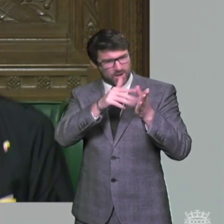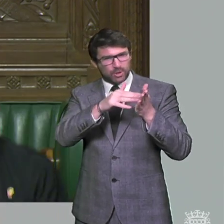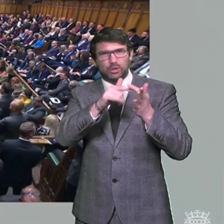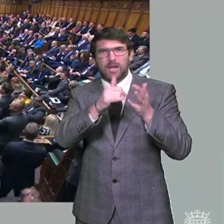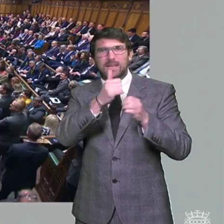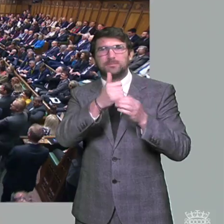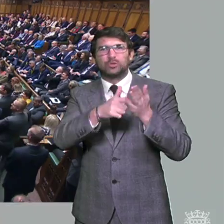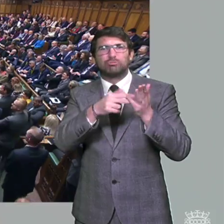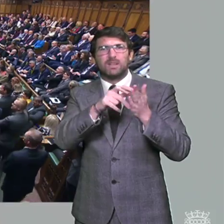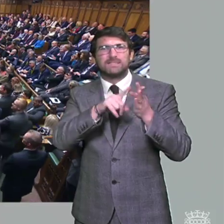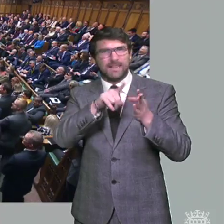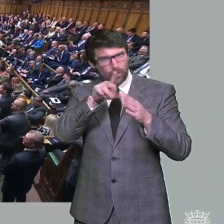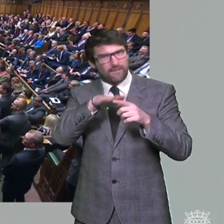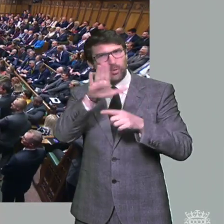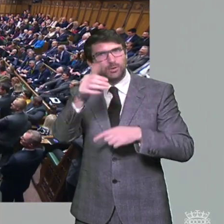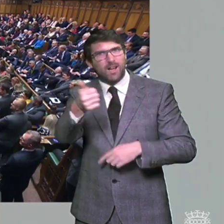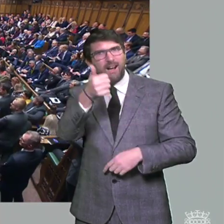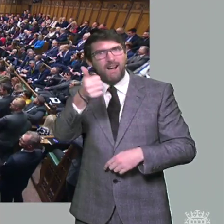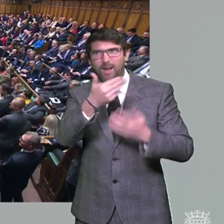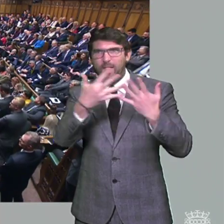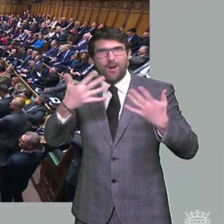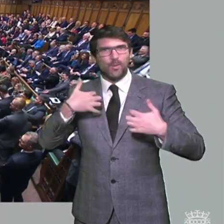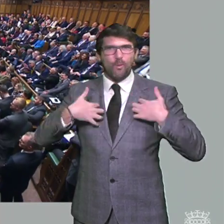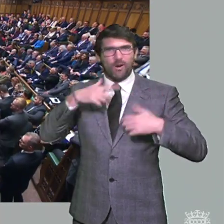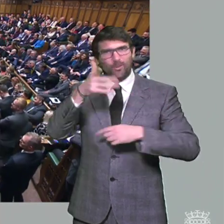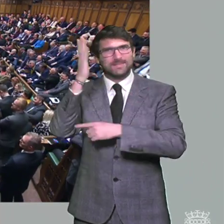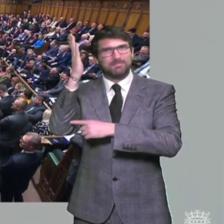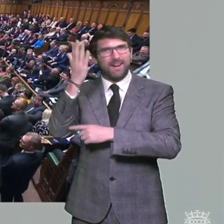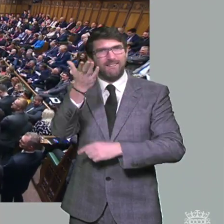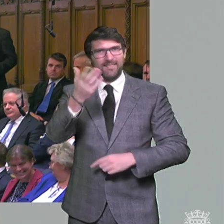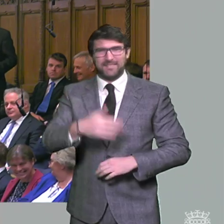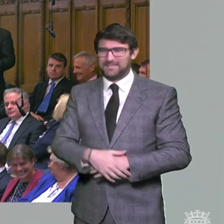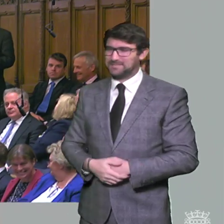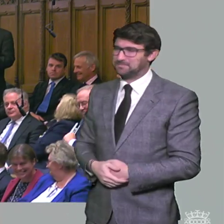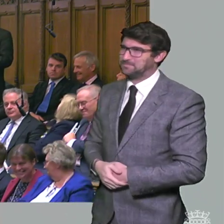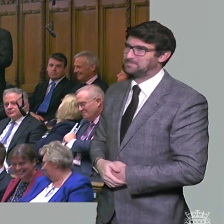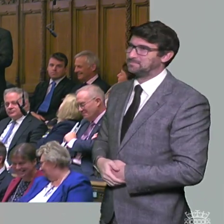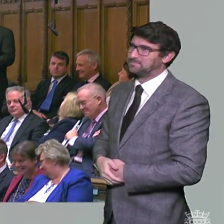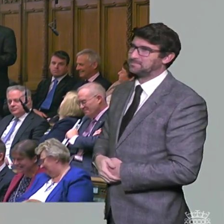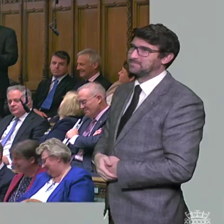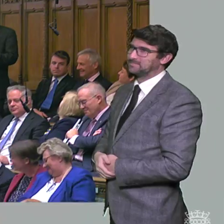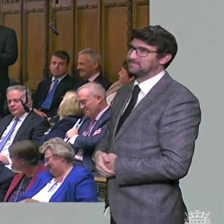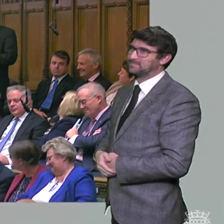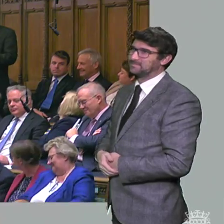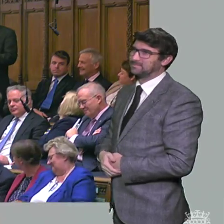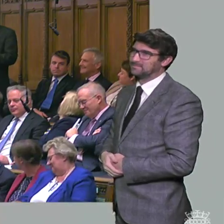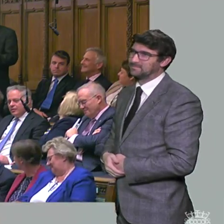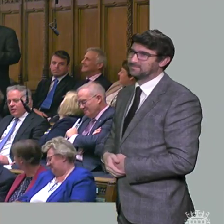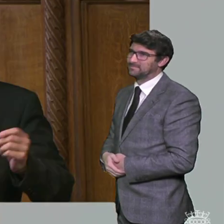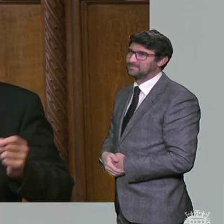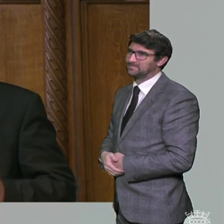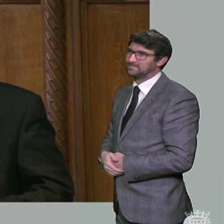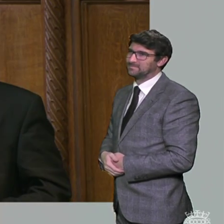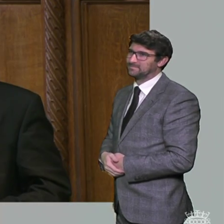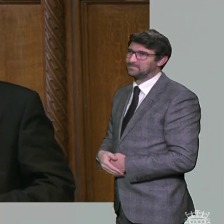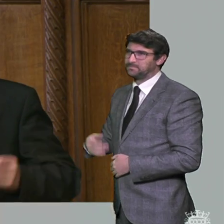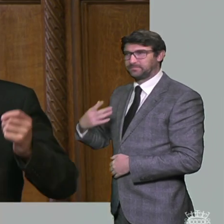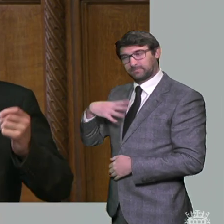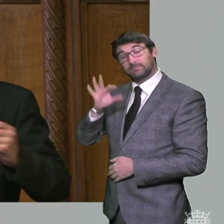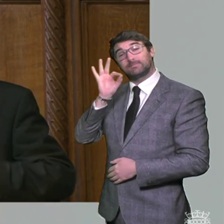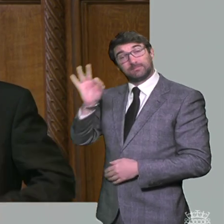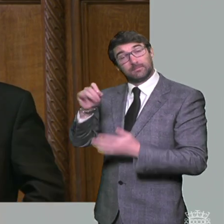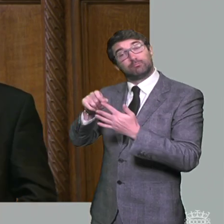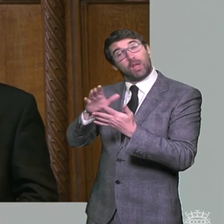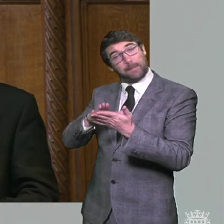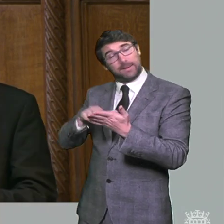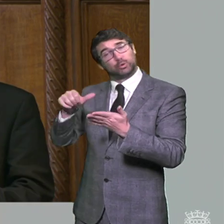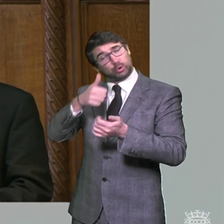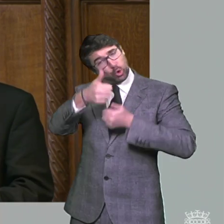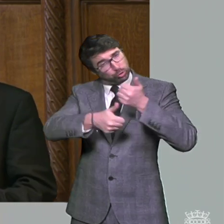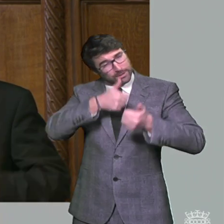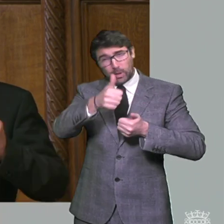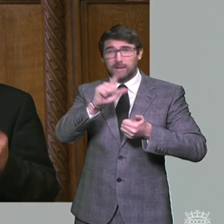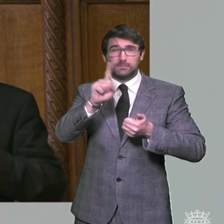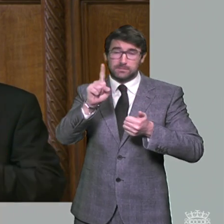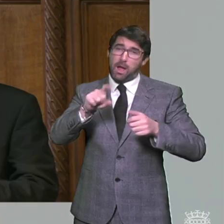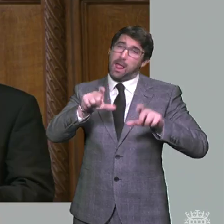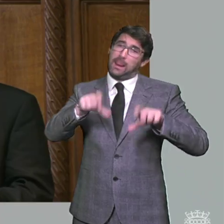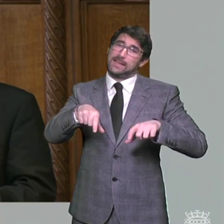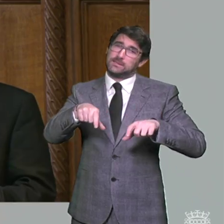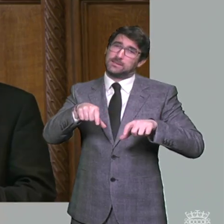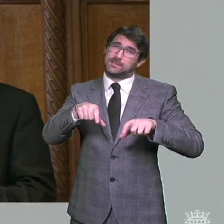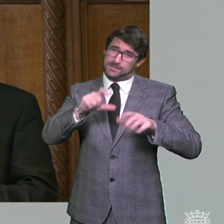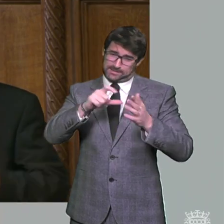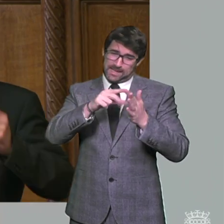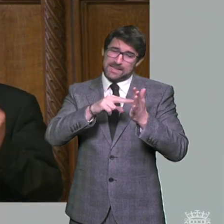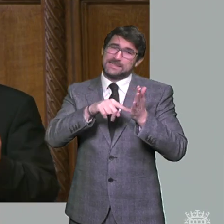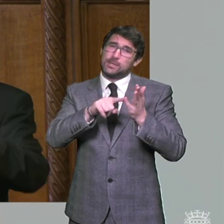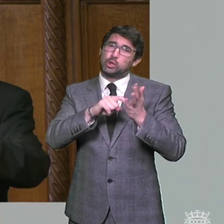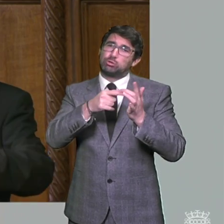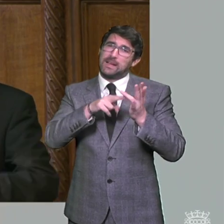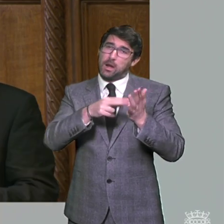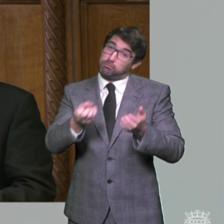Will my right honourable Friend congratulate Leigh Centurions rugby league team on their recent promotion to the super league, bringing millions to the local economy?